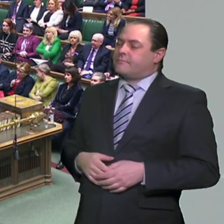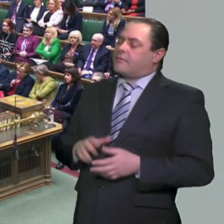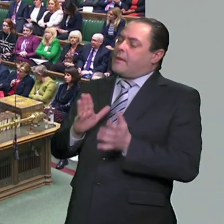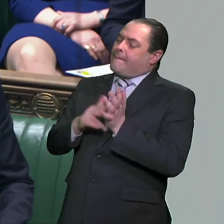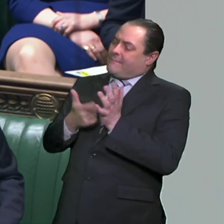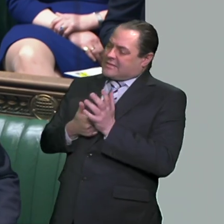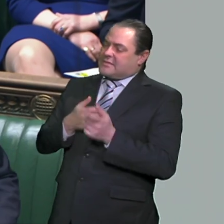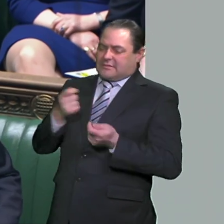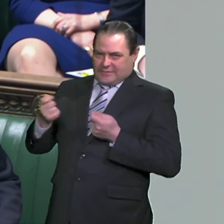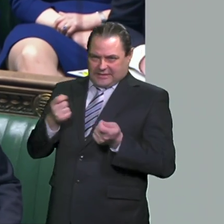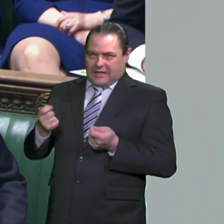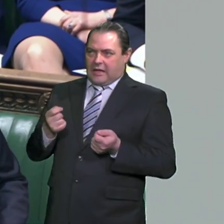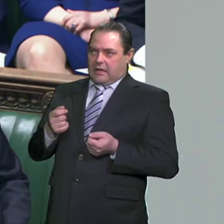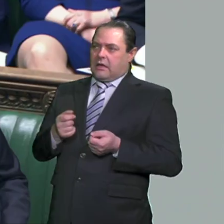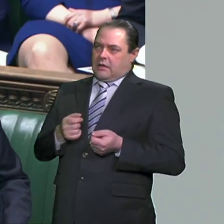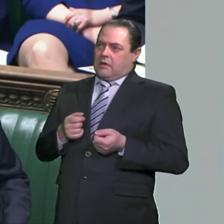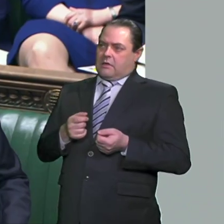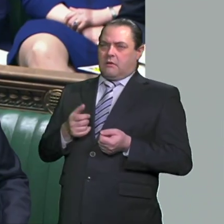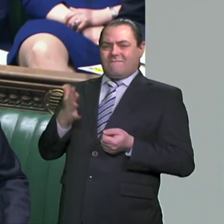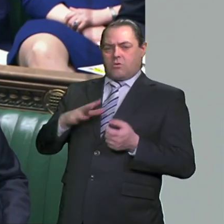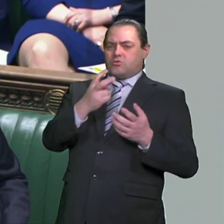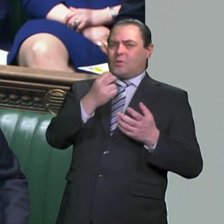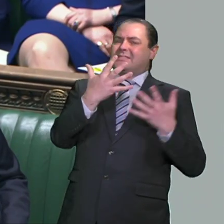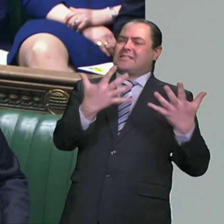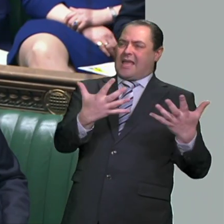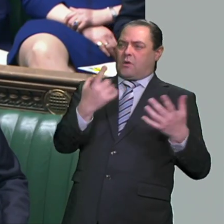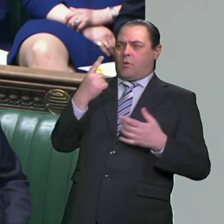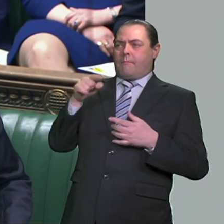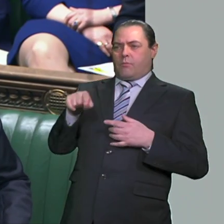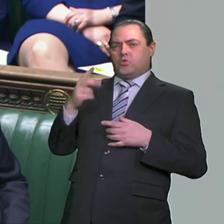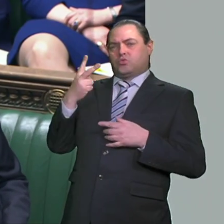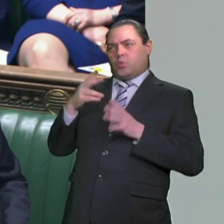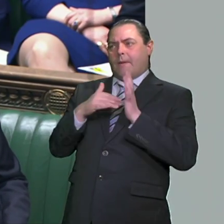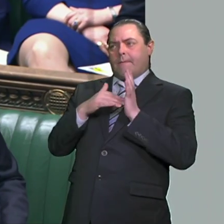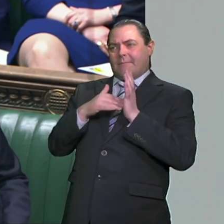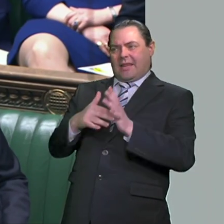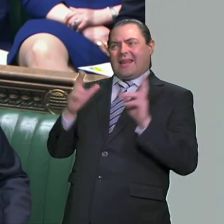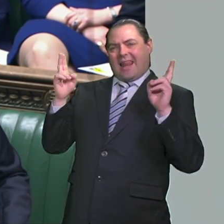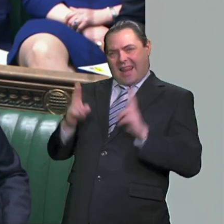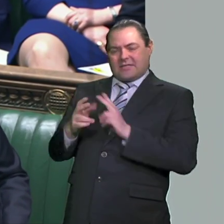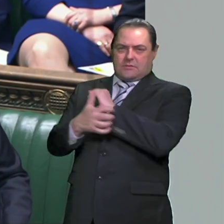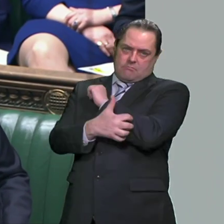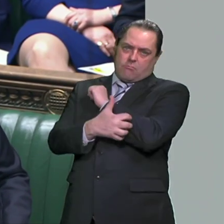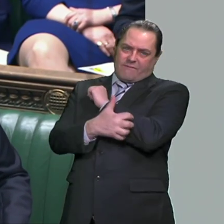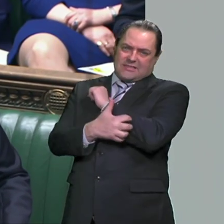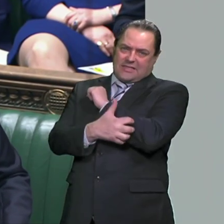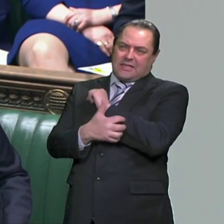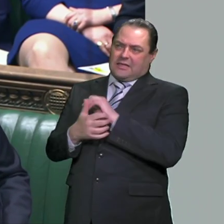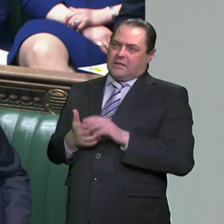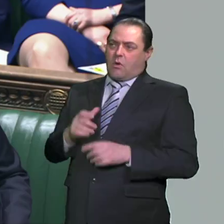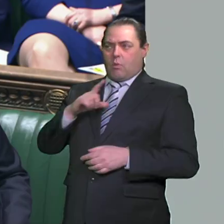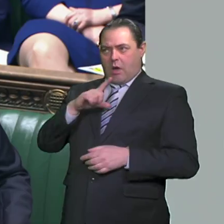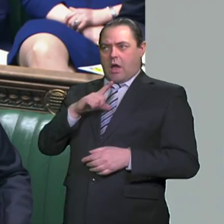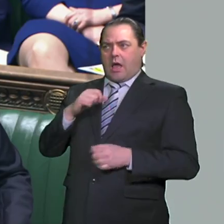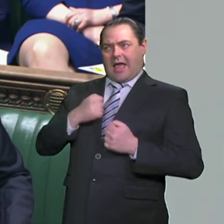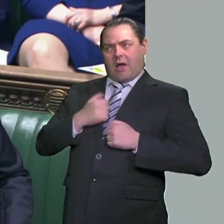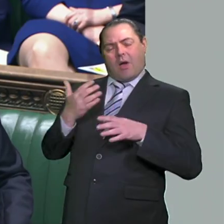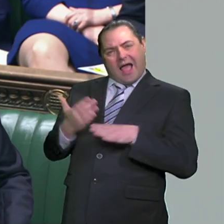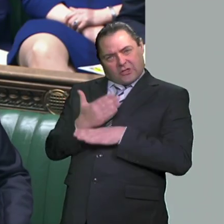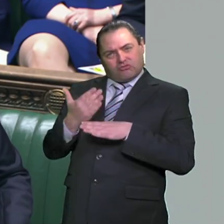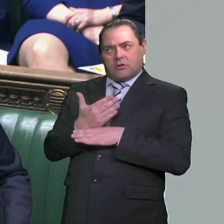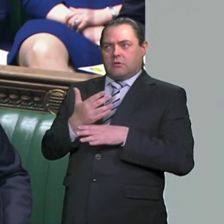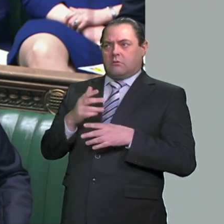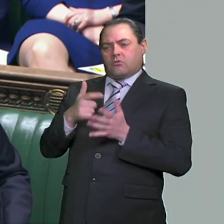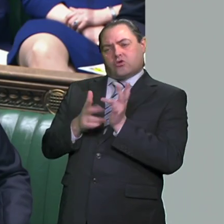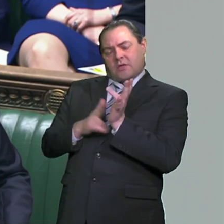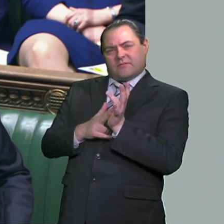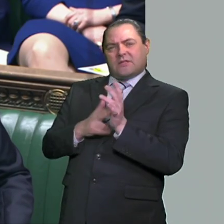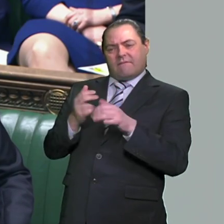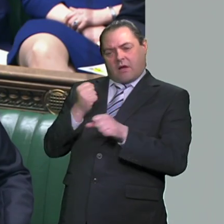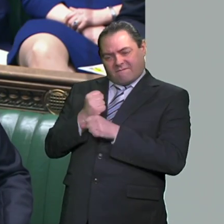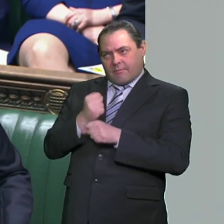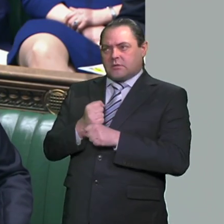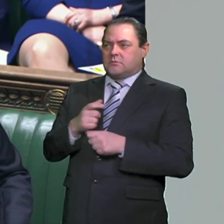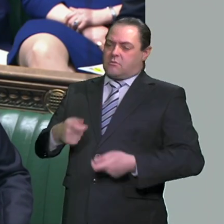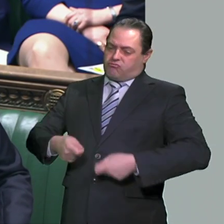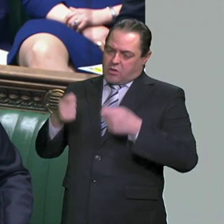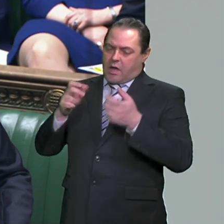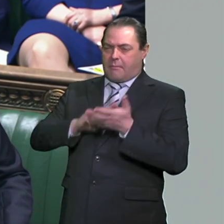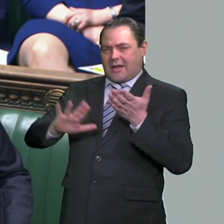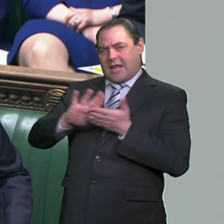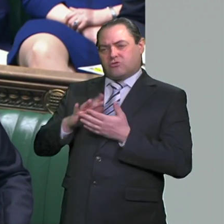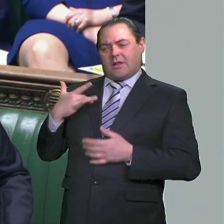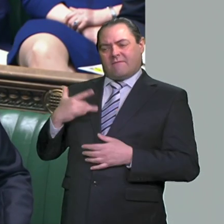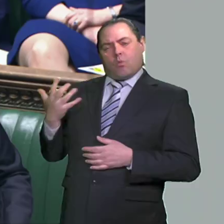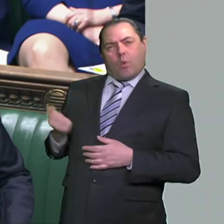The exact stats are that, since 2010, 1.2 million fewer people are in poverty, because of the actions that this Conservative Government have been putting in place, such as raising the national living wage.